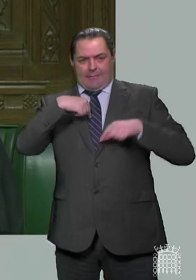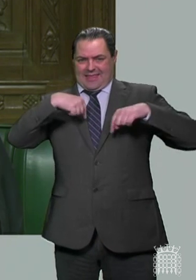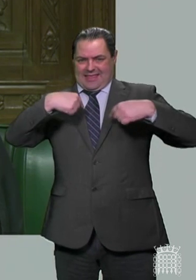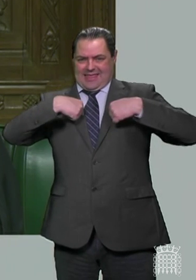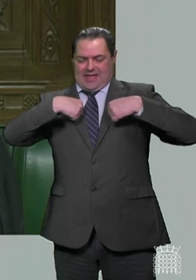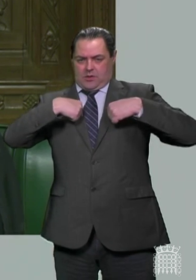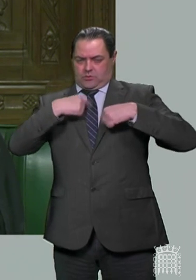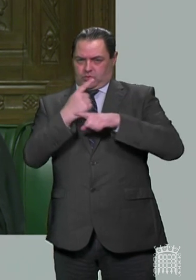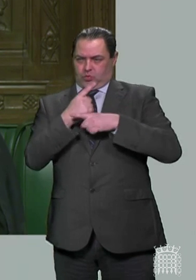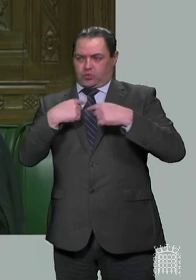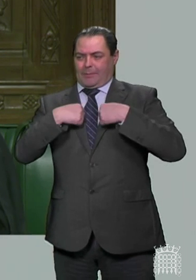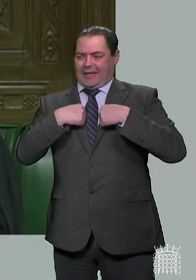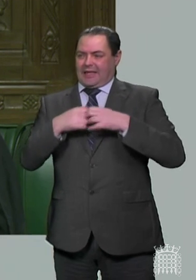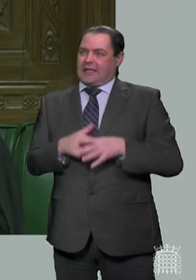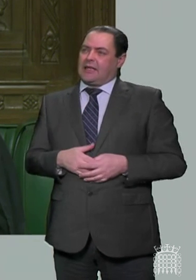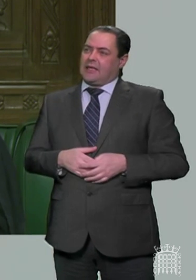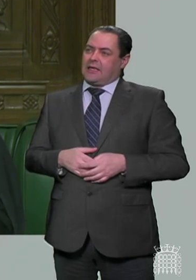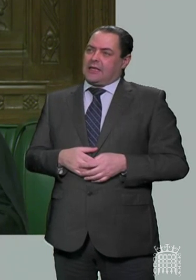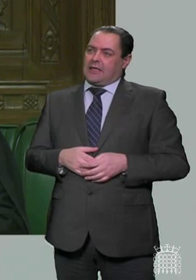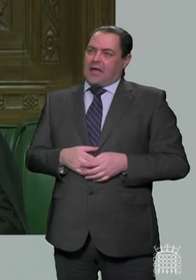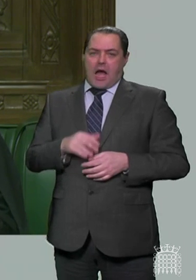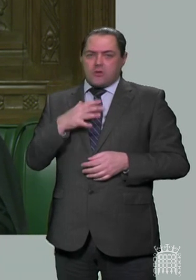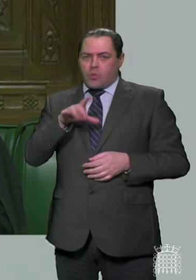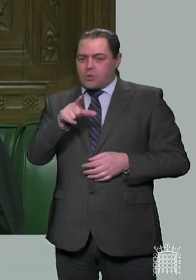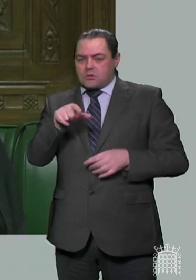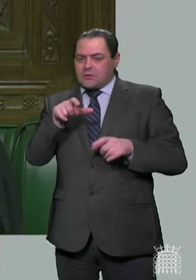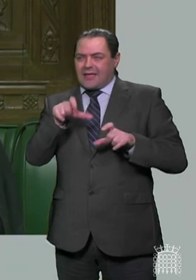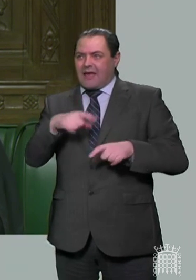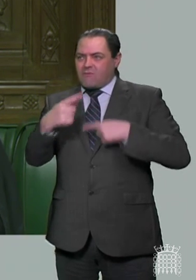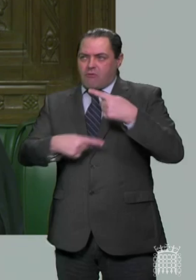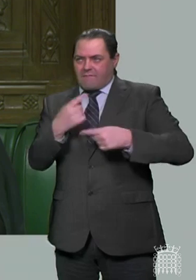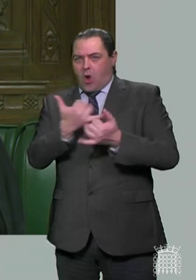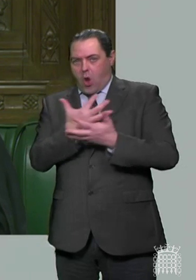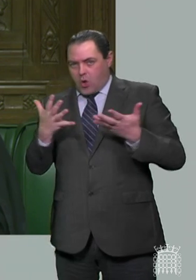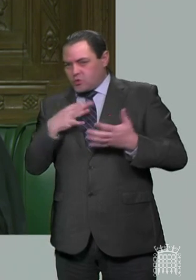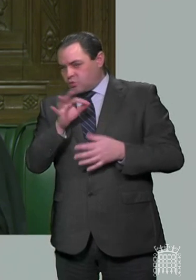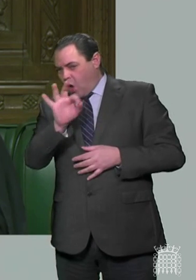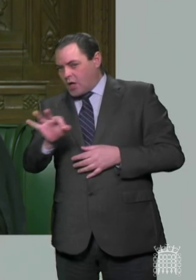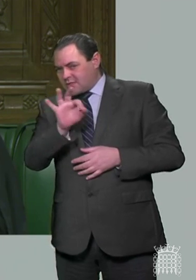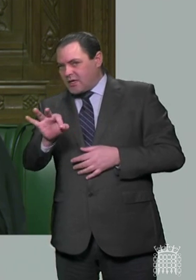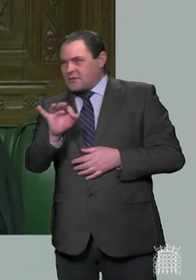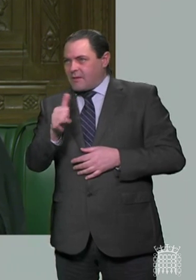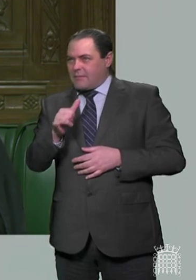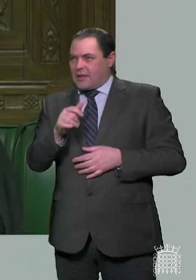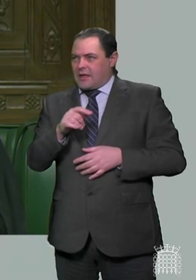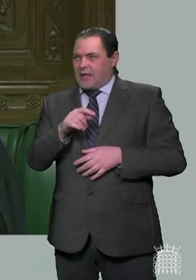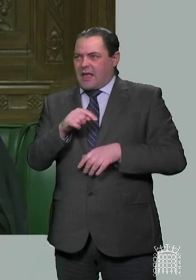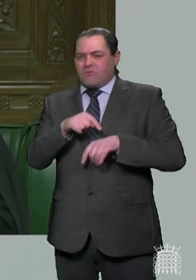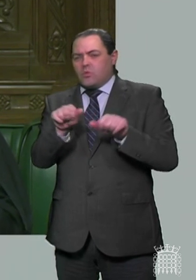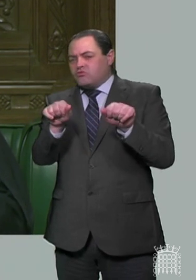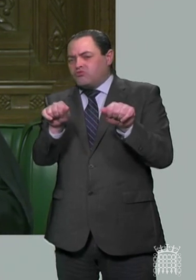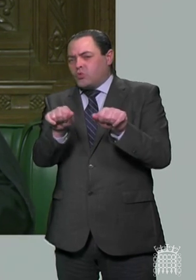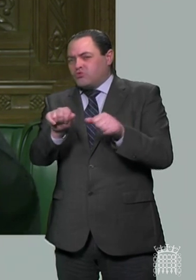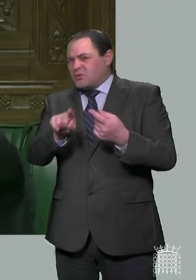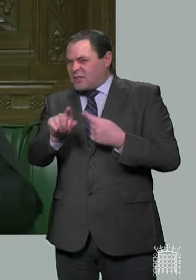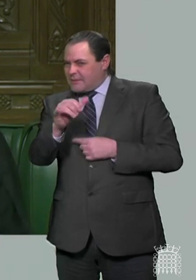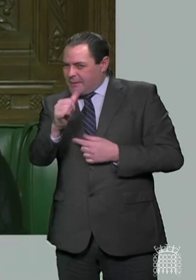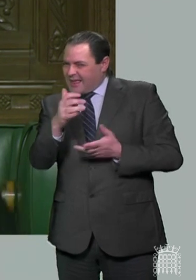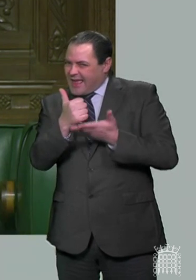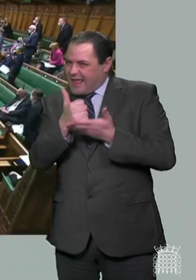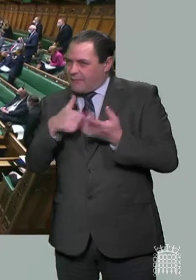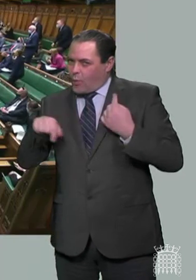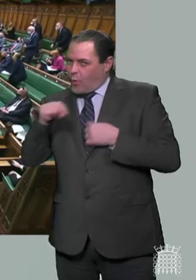The other thing I would say is that I do not want to keep you here forever, Prime Minister, but a lot of people are standing to be called and we do want to hear from them, so it might be easier for you if you could shorten some of the answers.